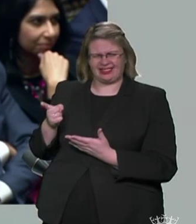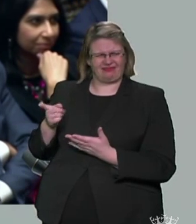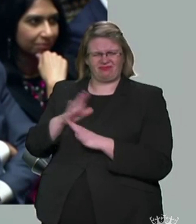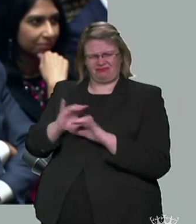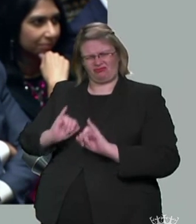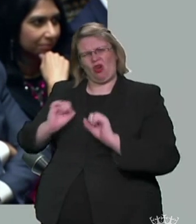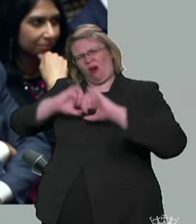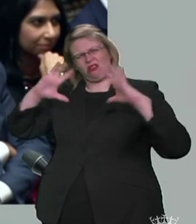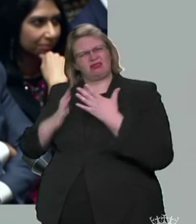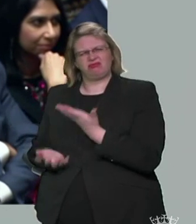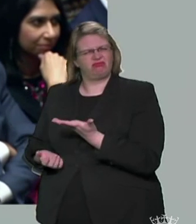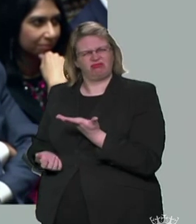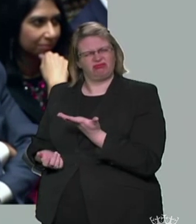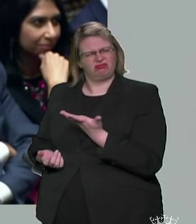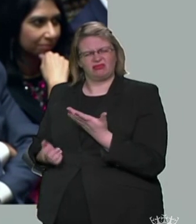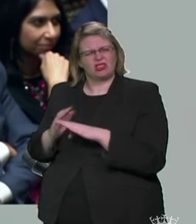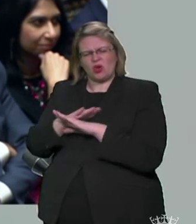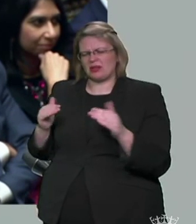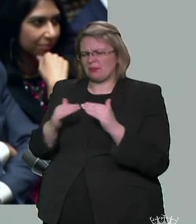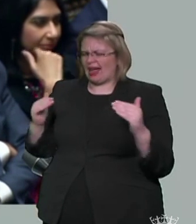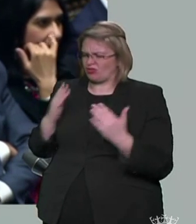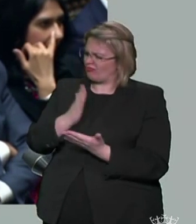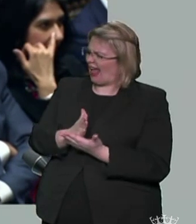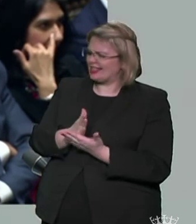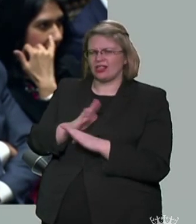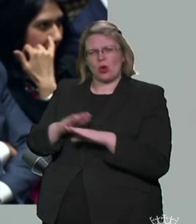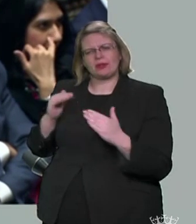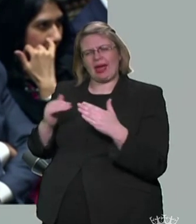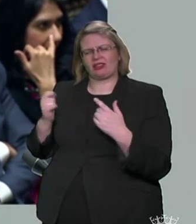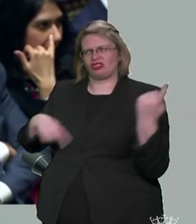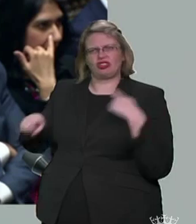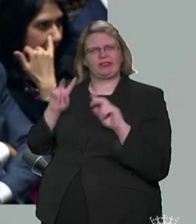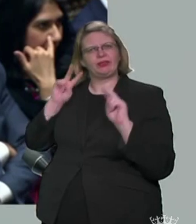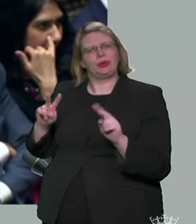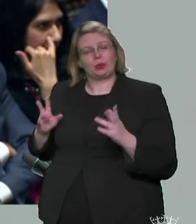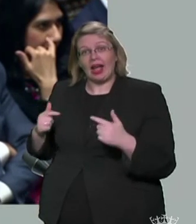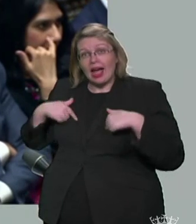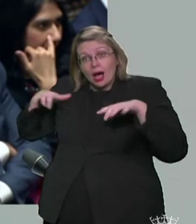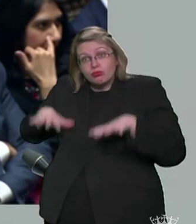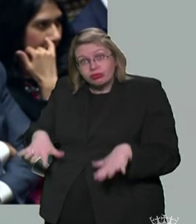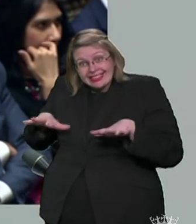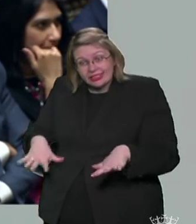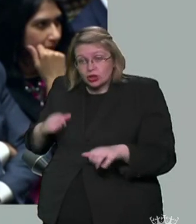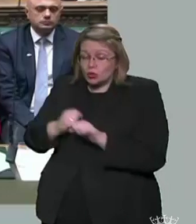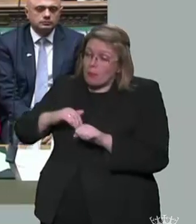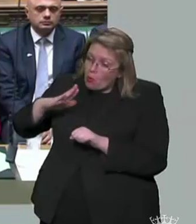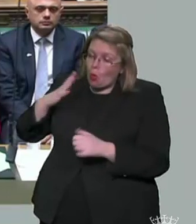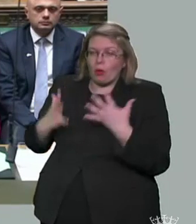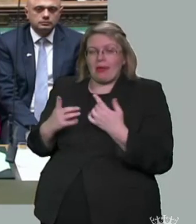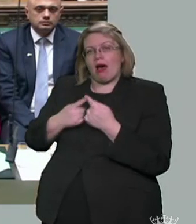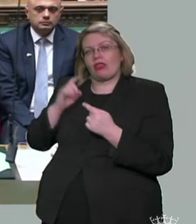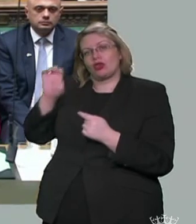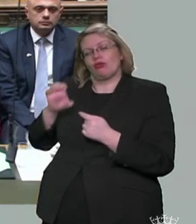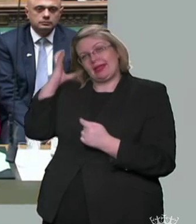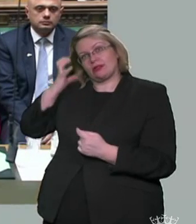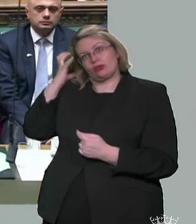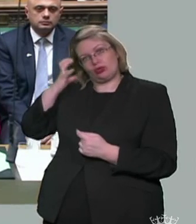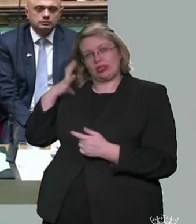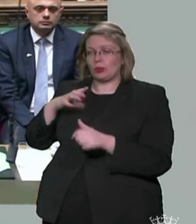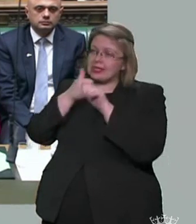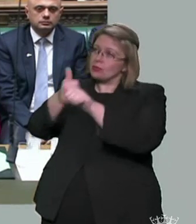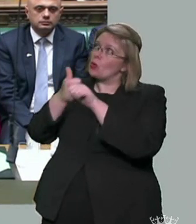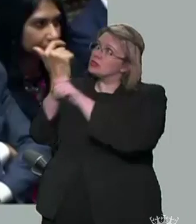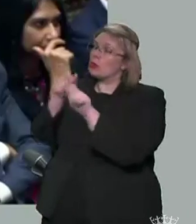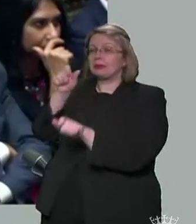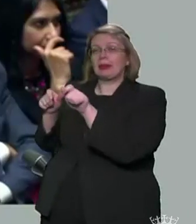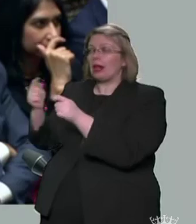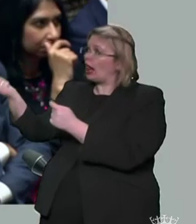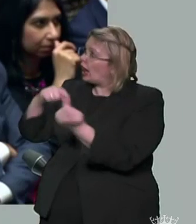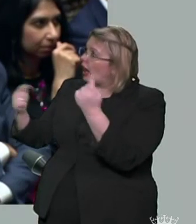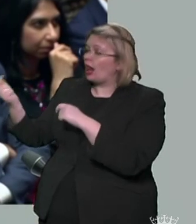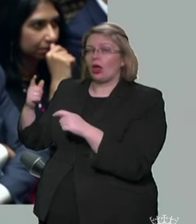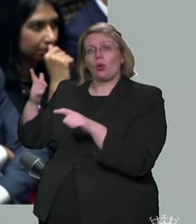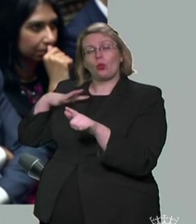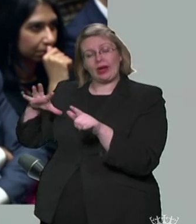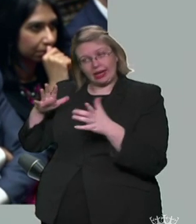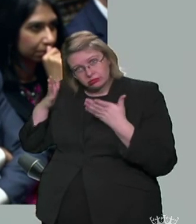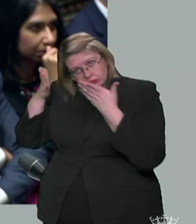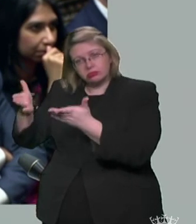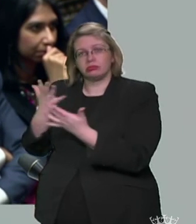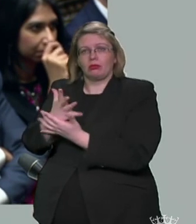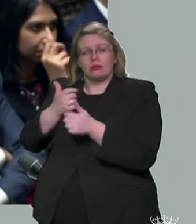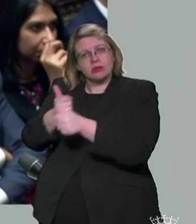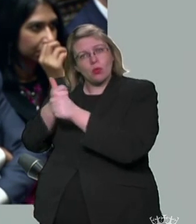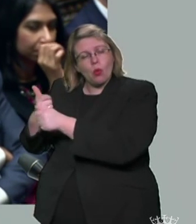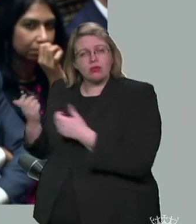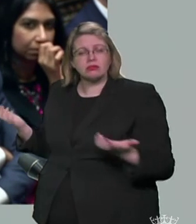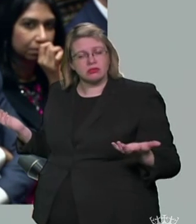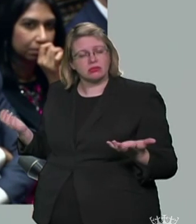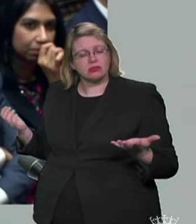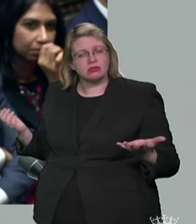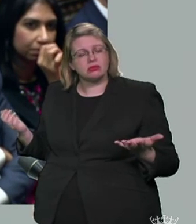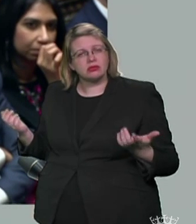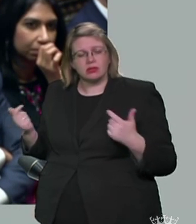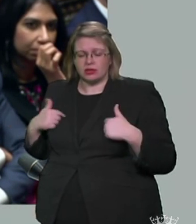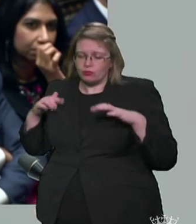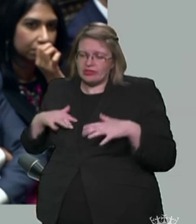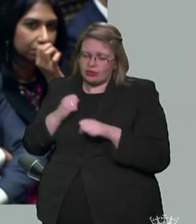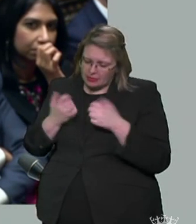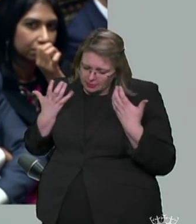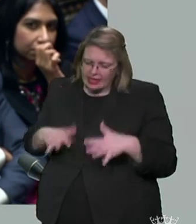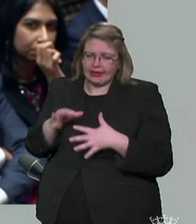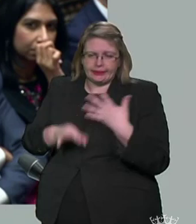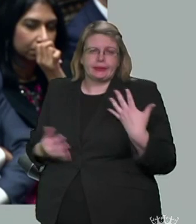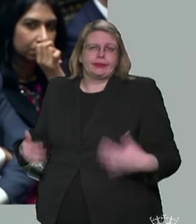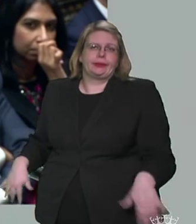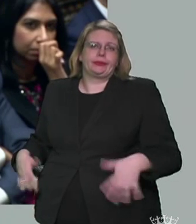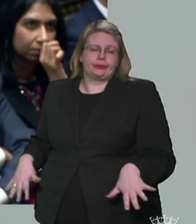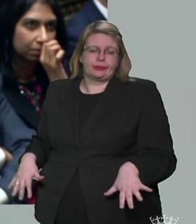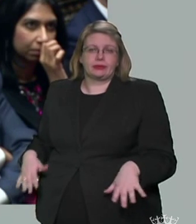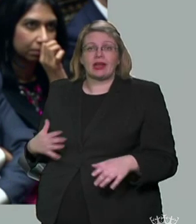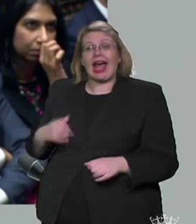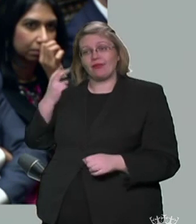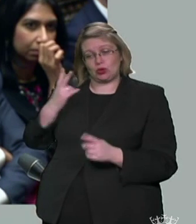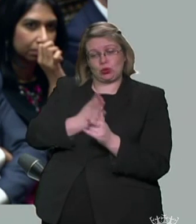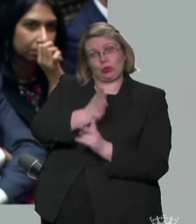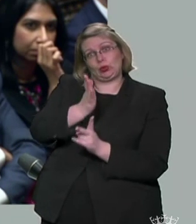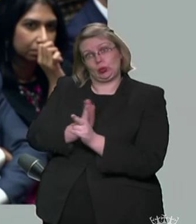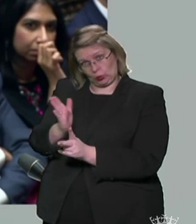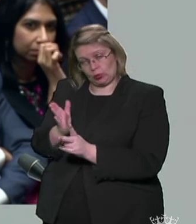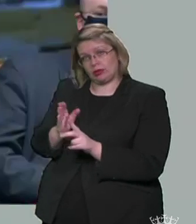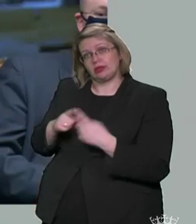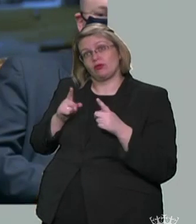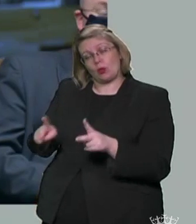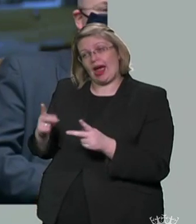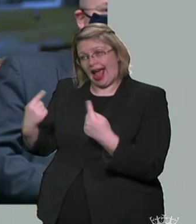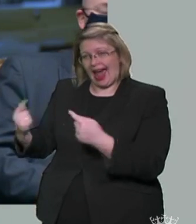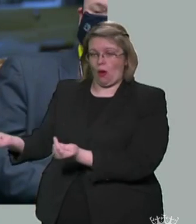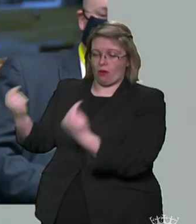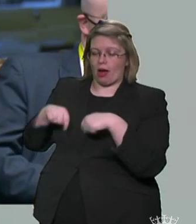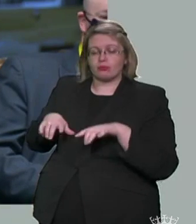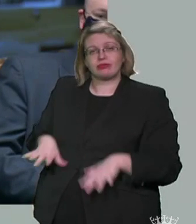Nor does it reflect reality because this Government have done more than any other European country to support people by way of direct bilateral humanitarian aid, and we have two very generous schemes for allowing people to come to this country.